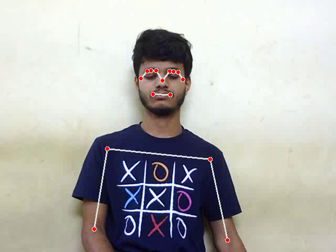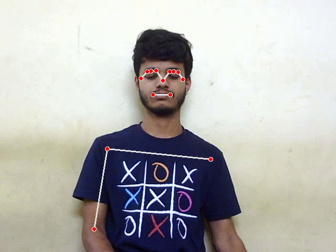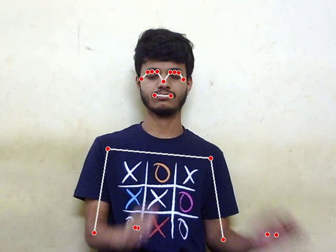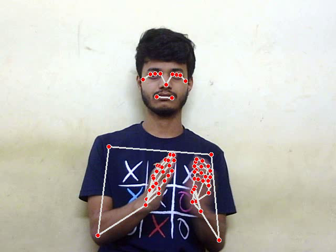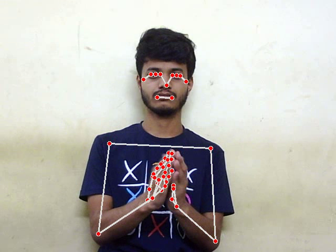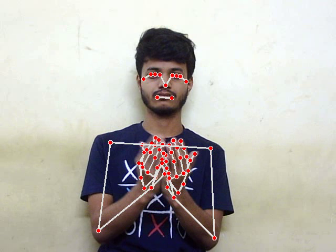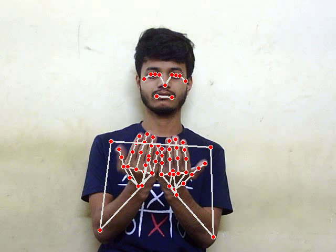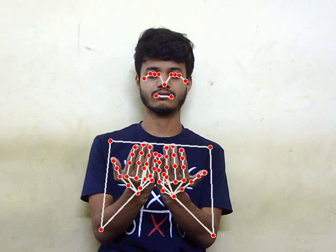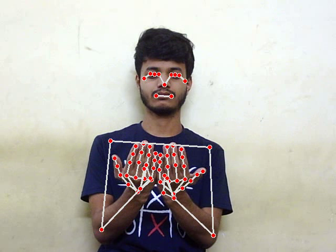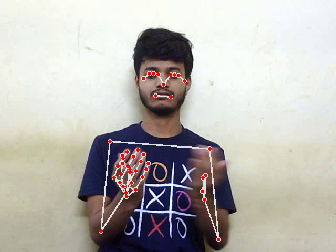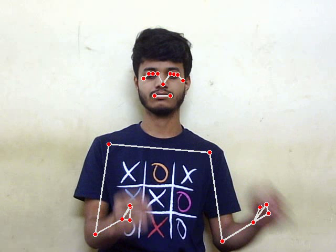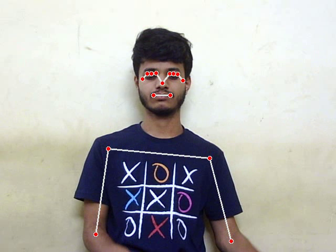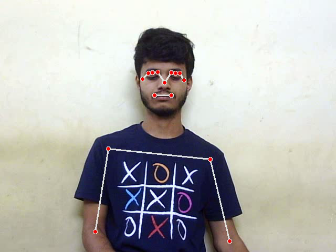book